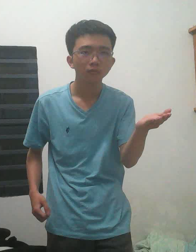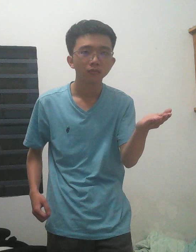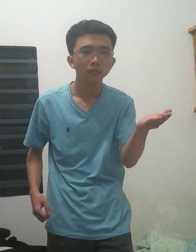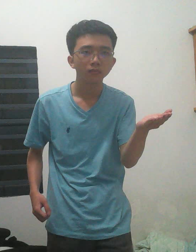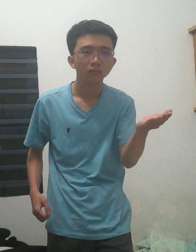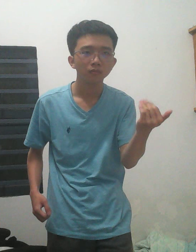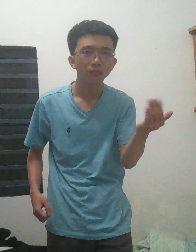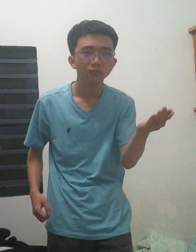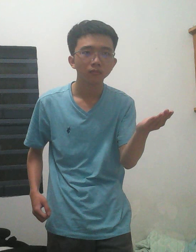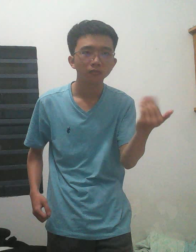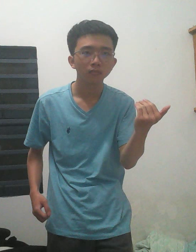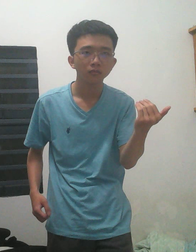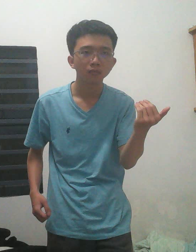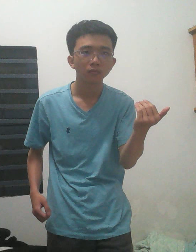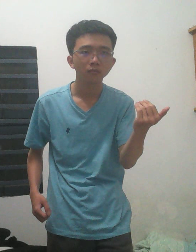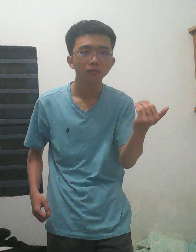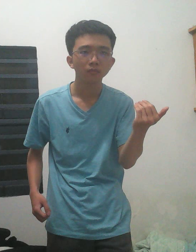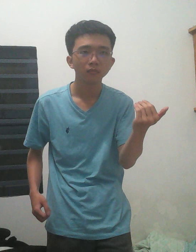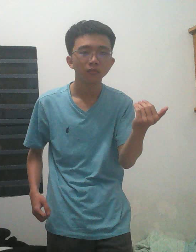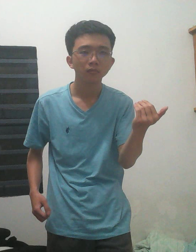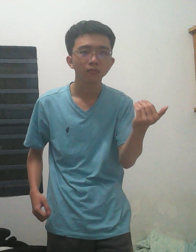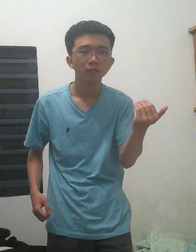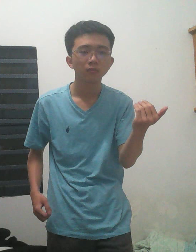yeu cau